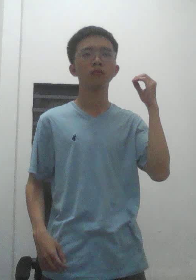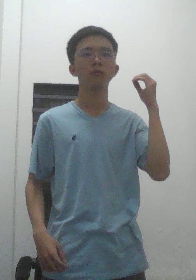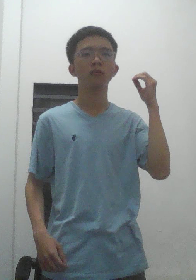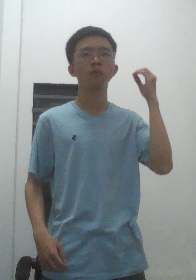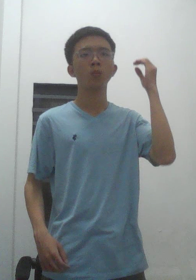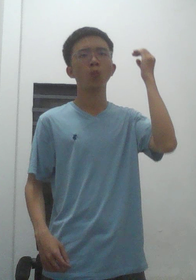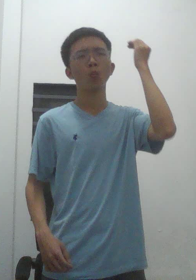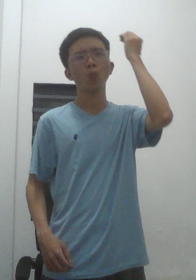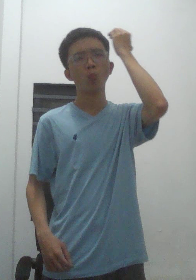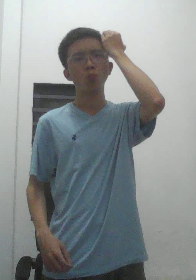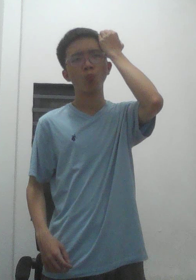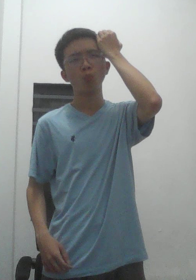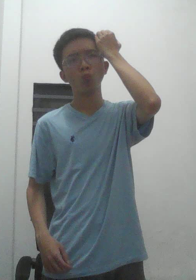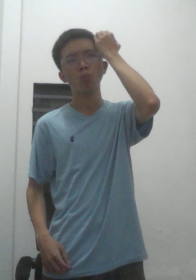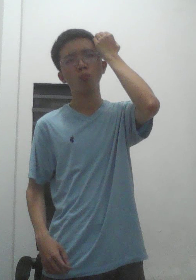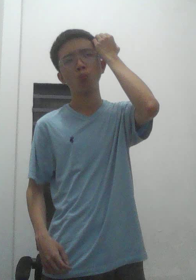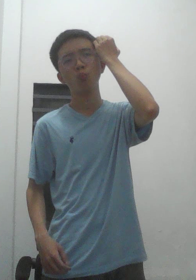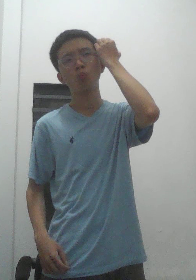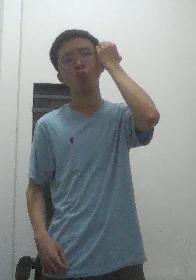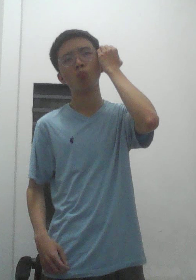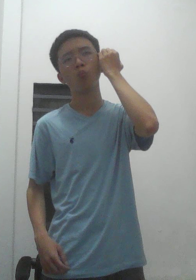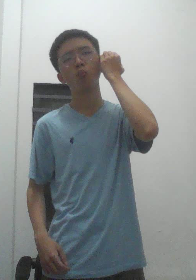oi troi